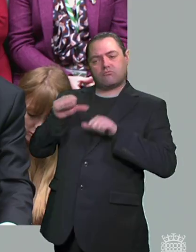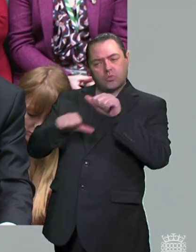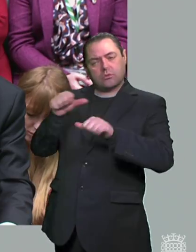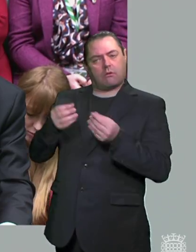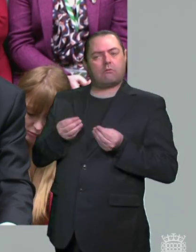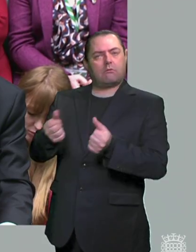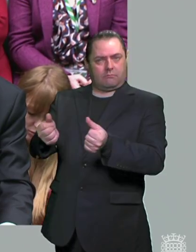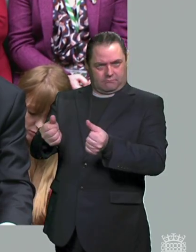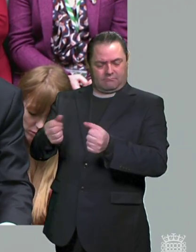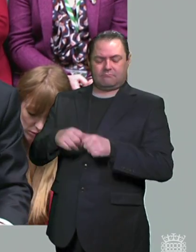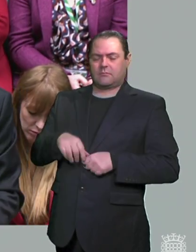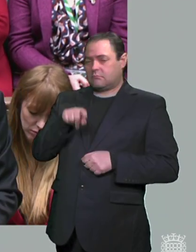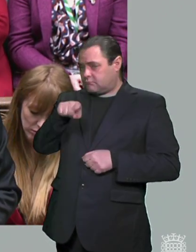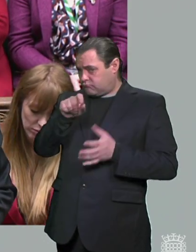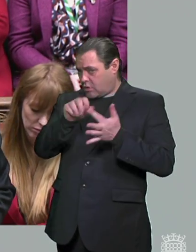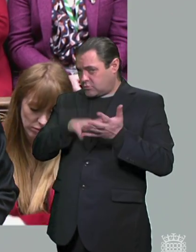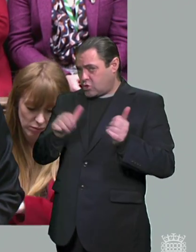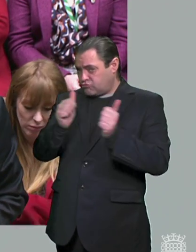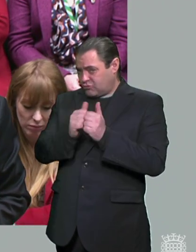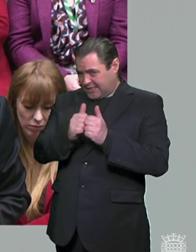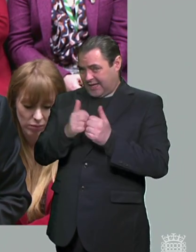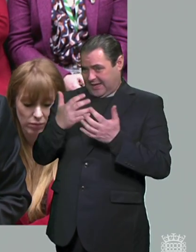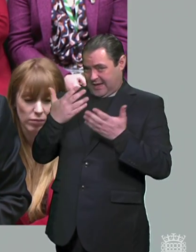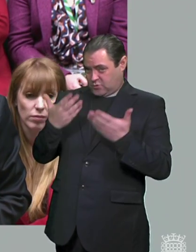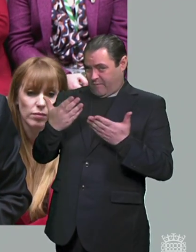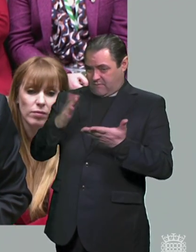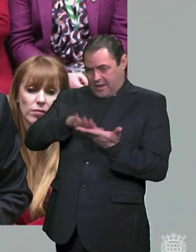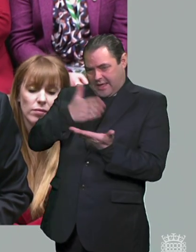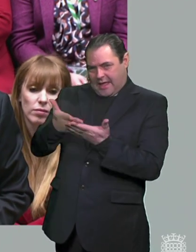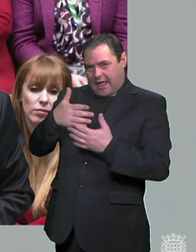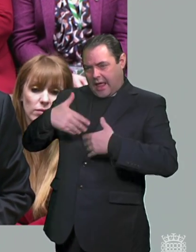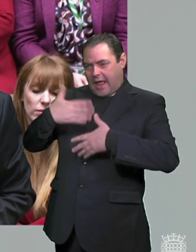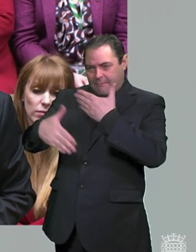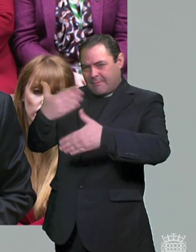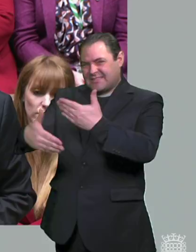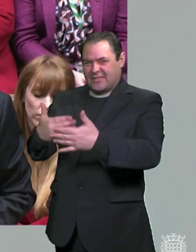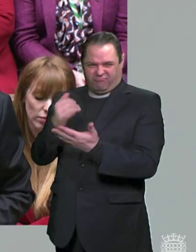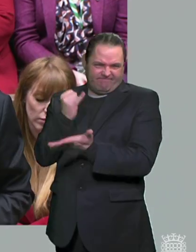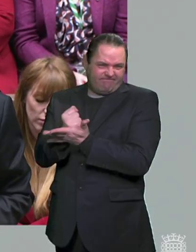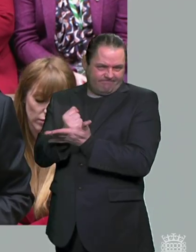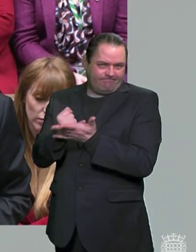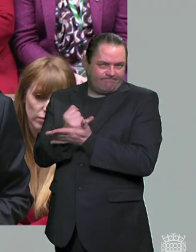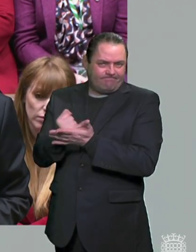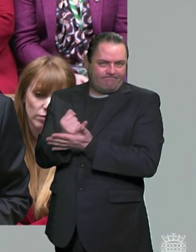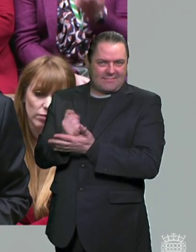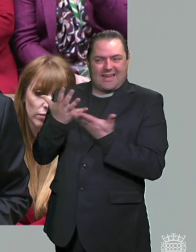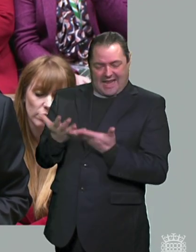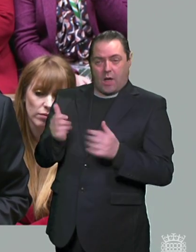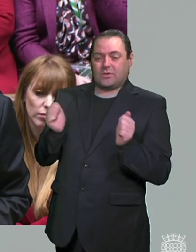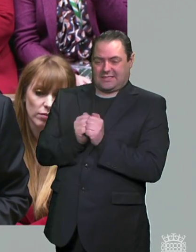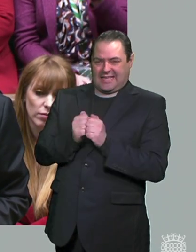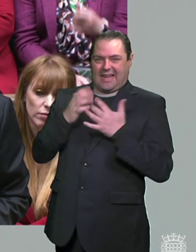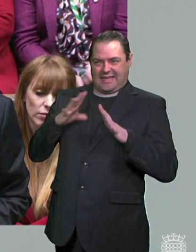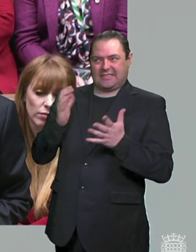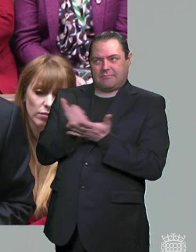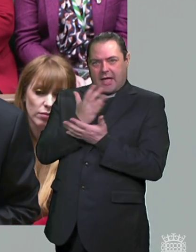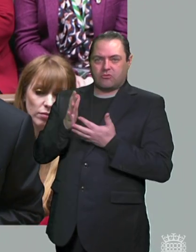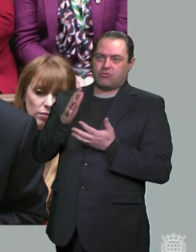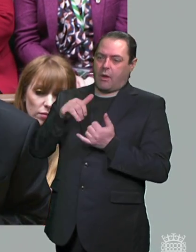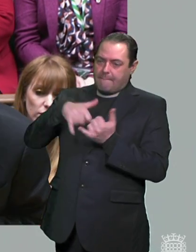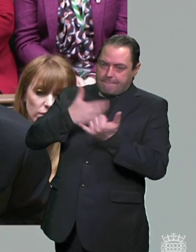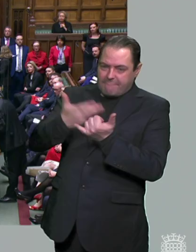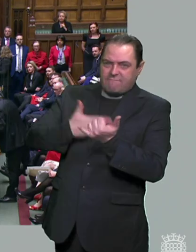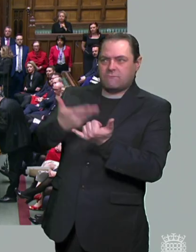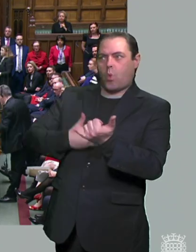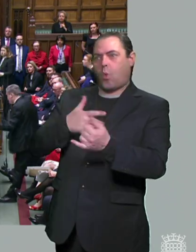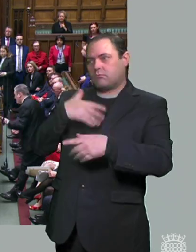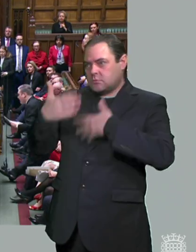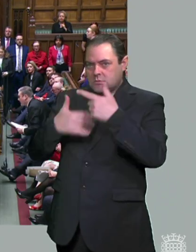Does the Prime Minister agree that it has been poorly implemented, and that the basis for any deal must be removing unnecessary checks on goods?